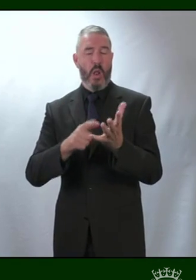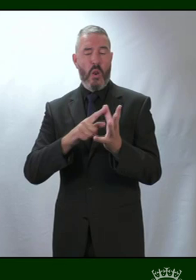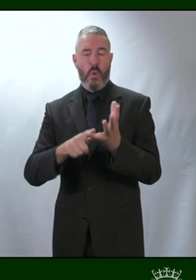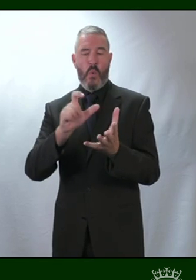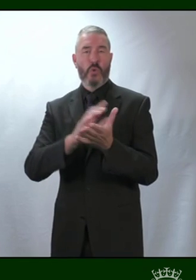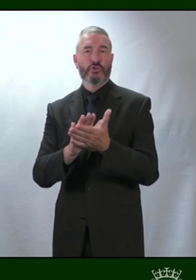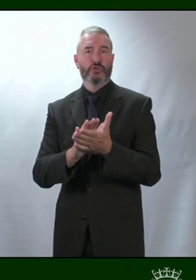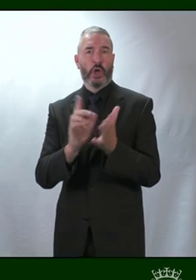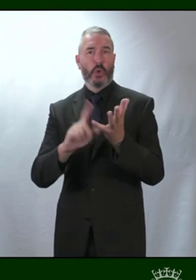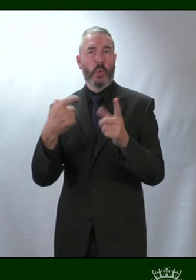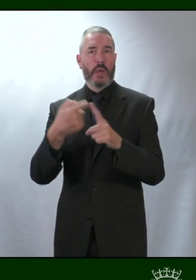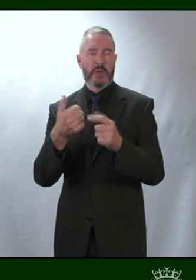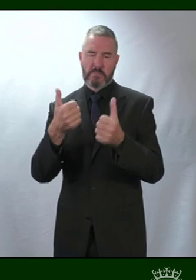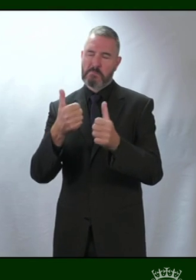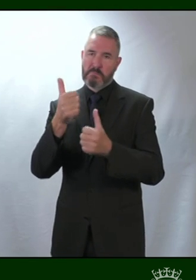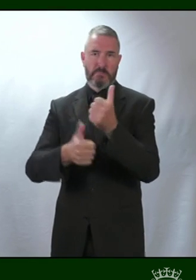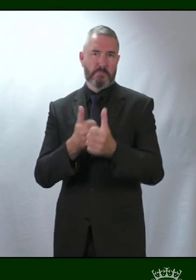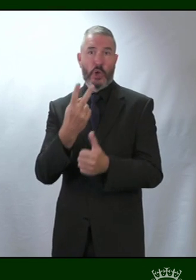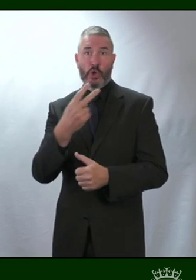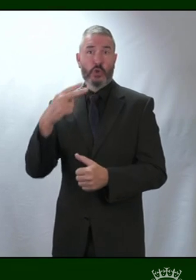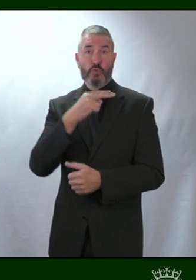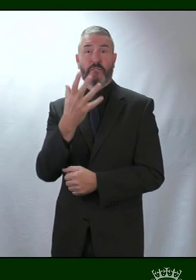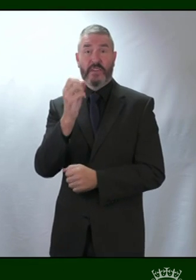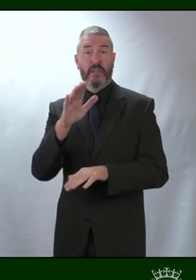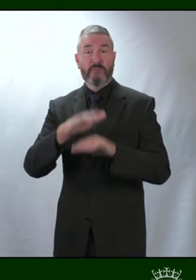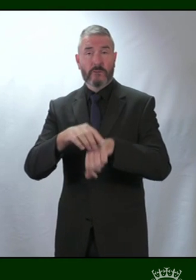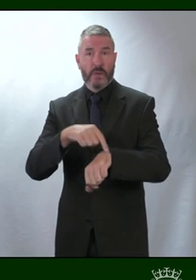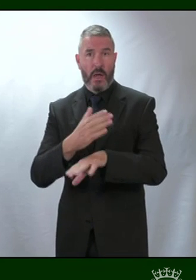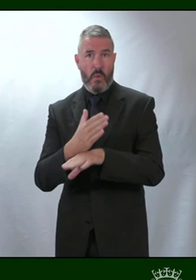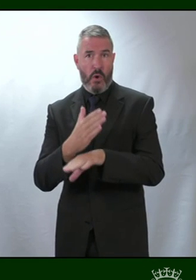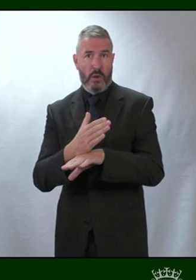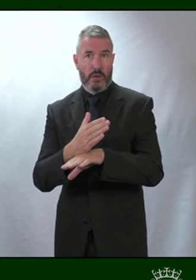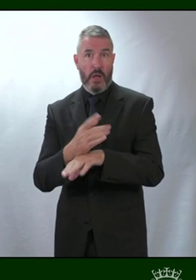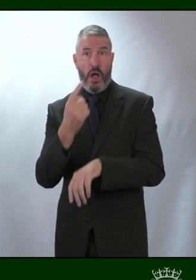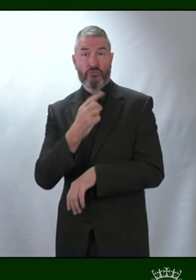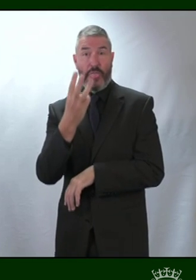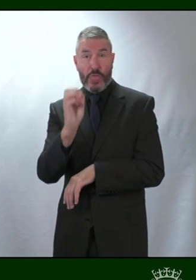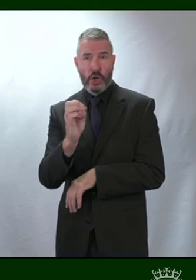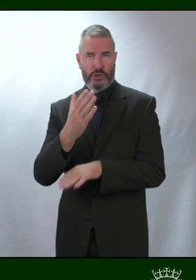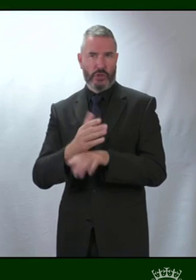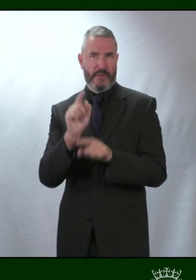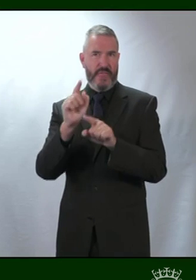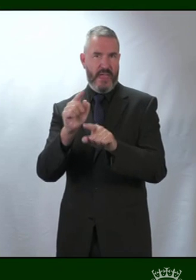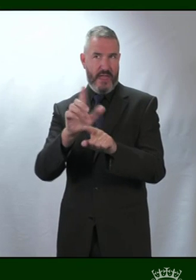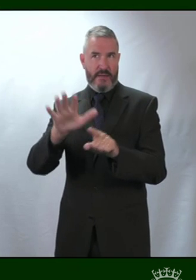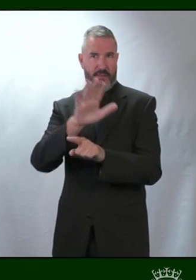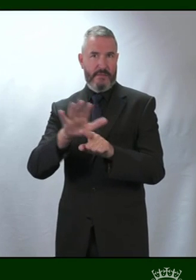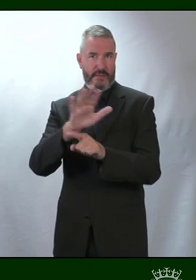As the hon. Gentleman rightly says, the project would create 250 full-time jobs, including 130 at the facility in Forres.